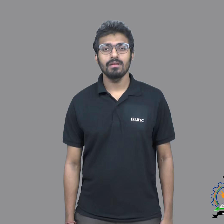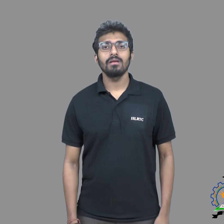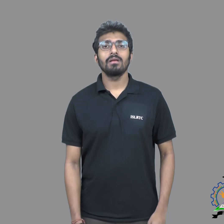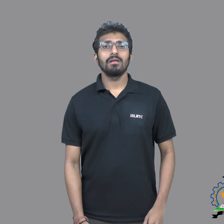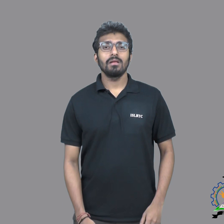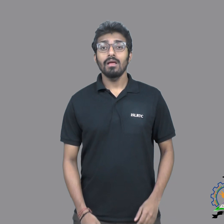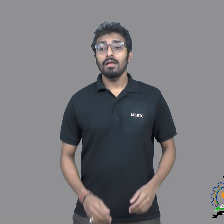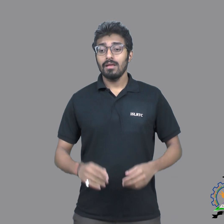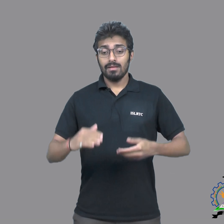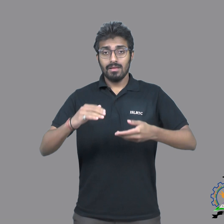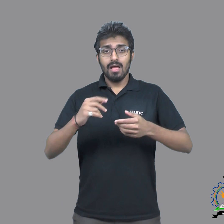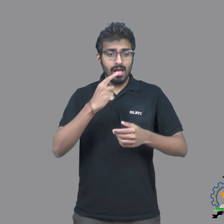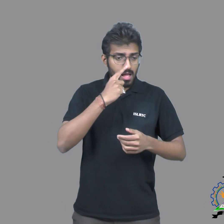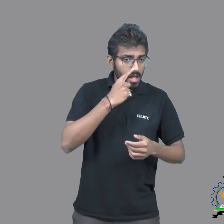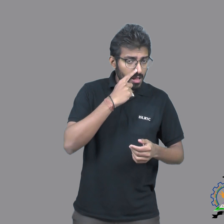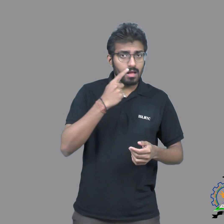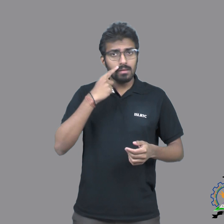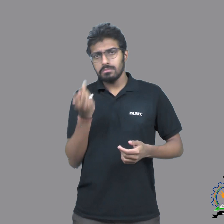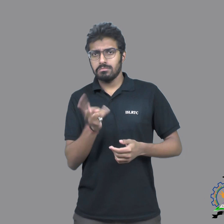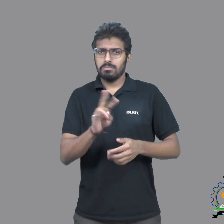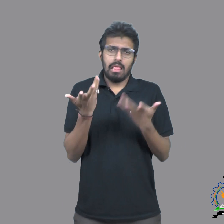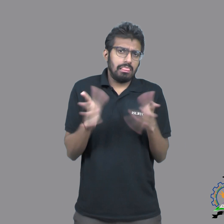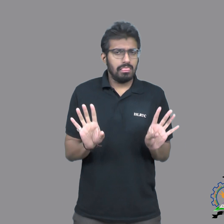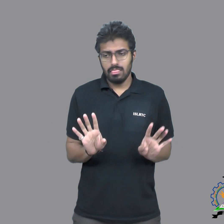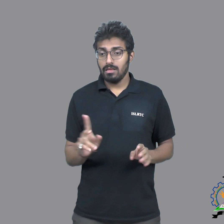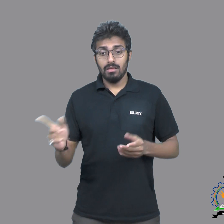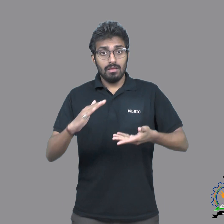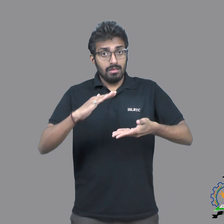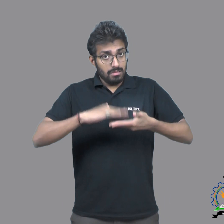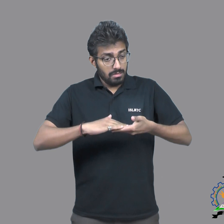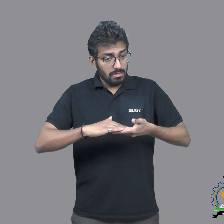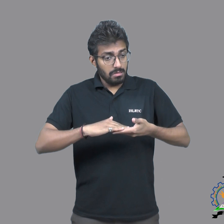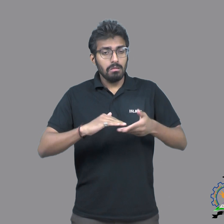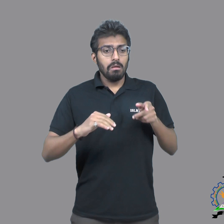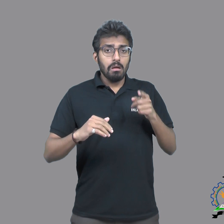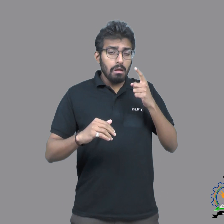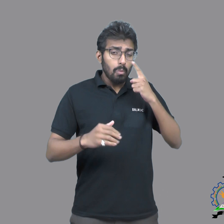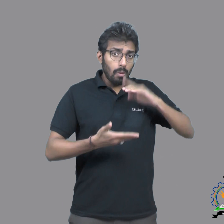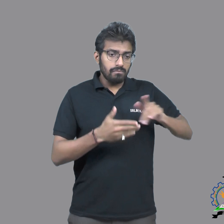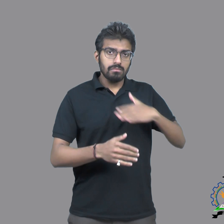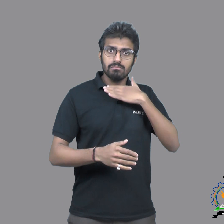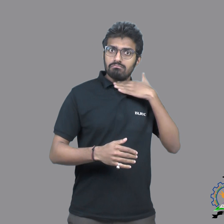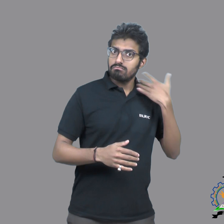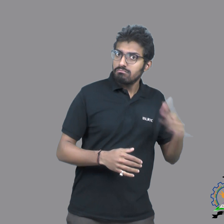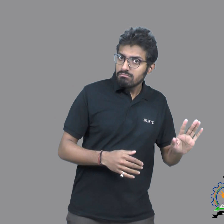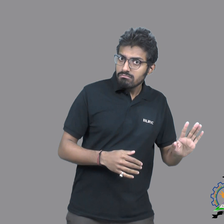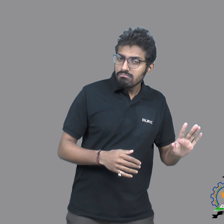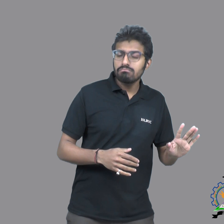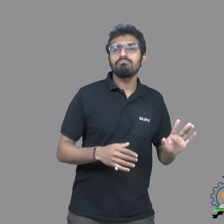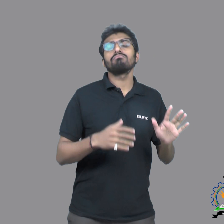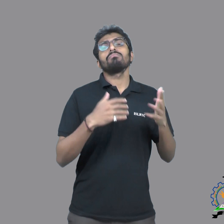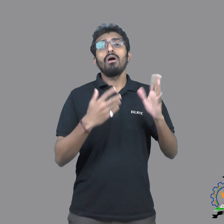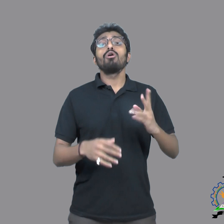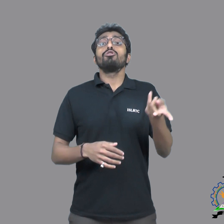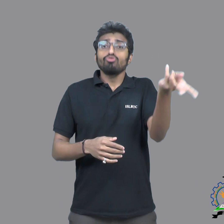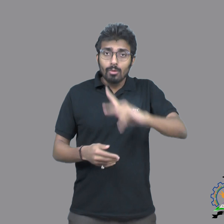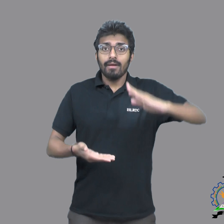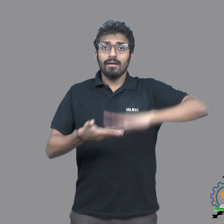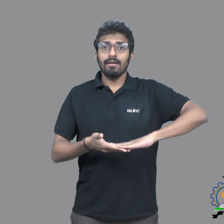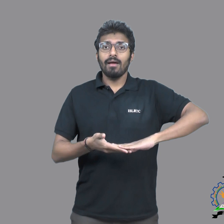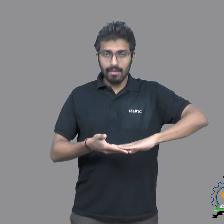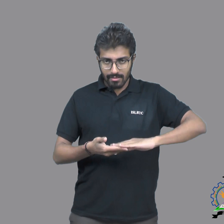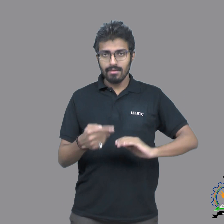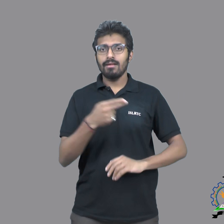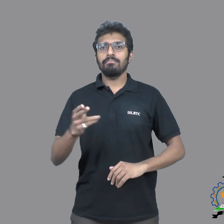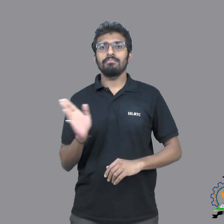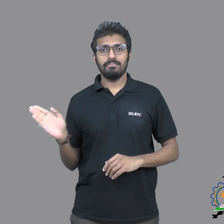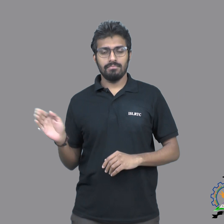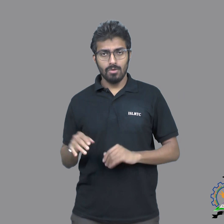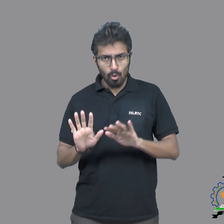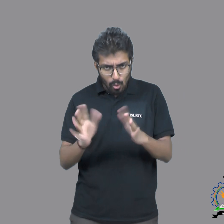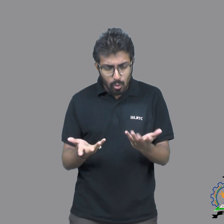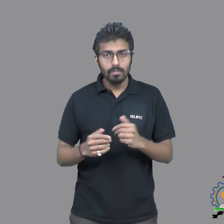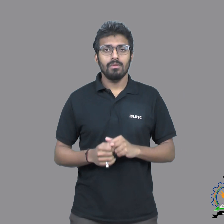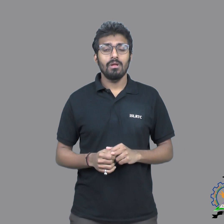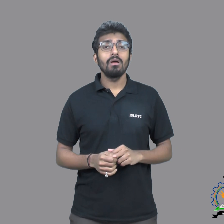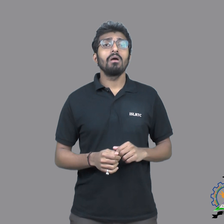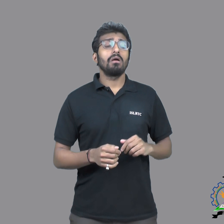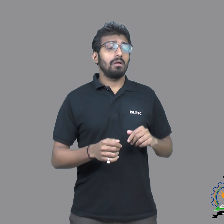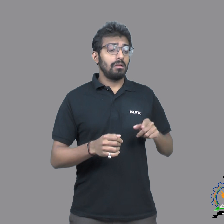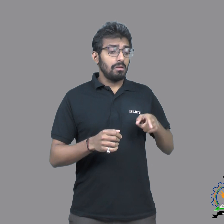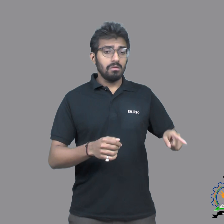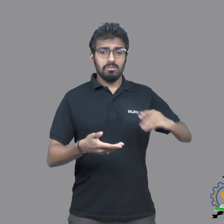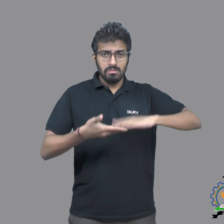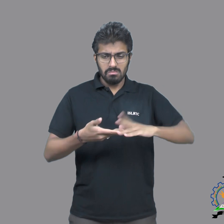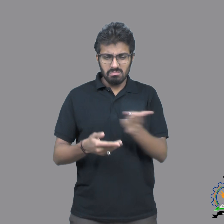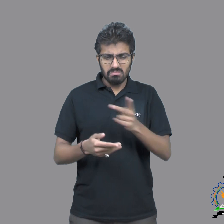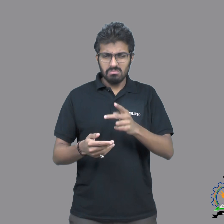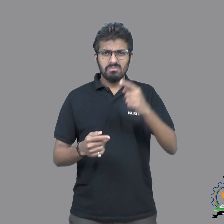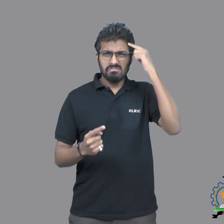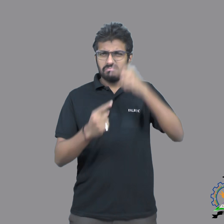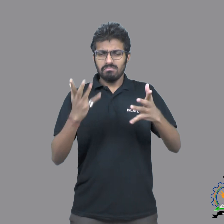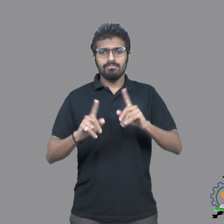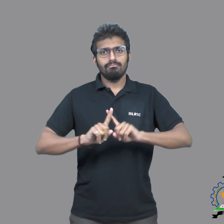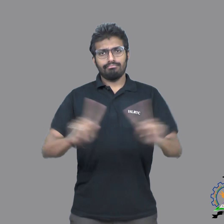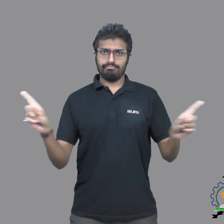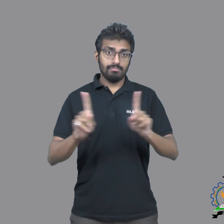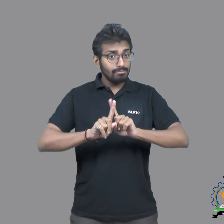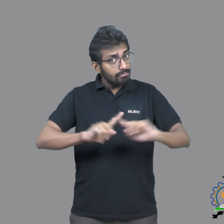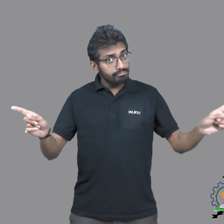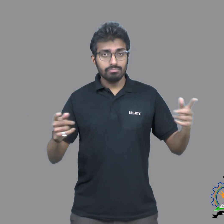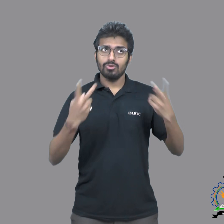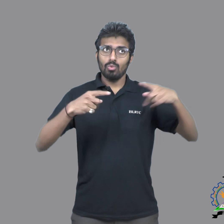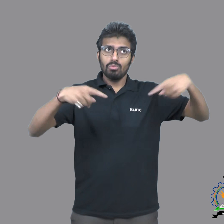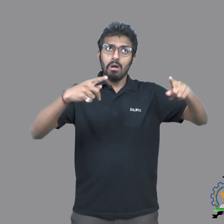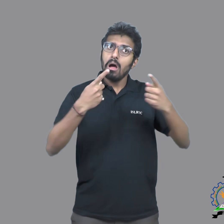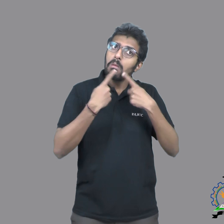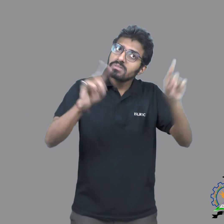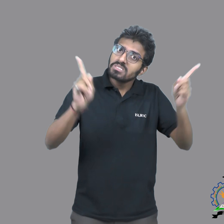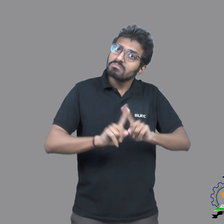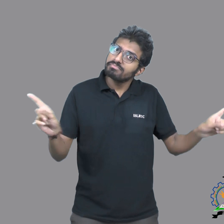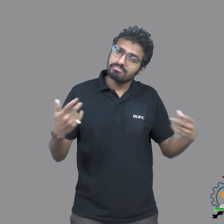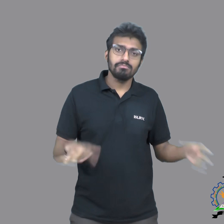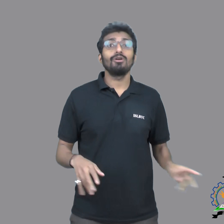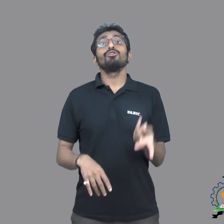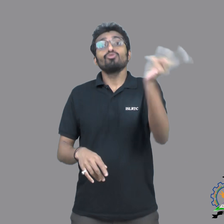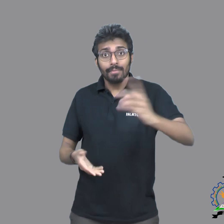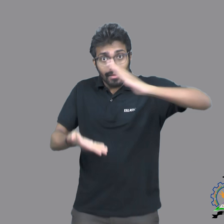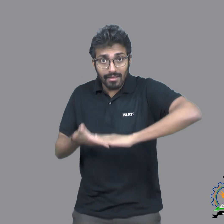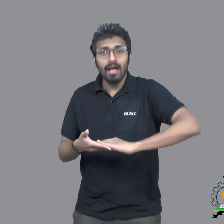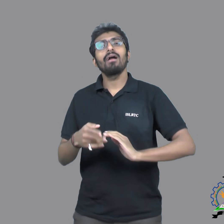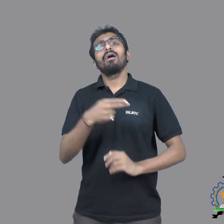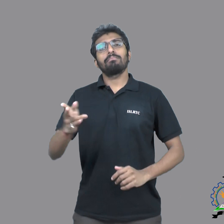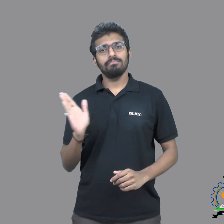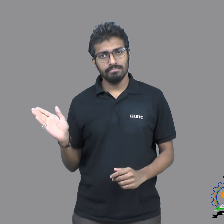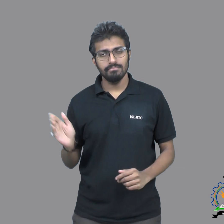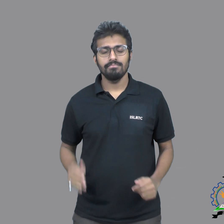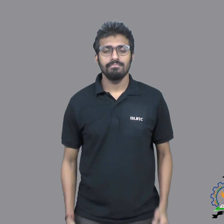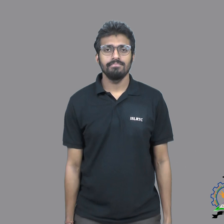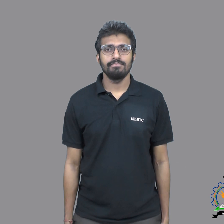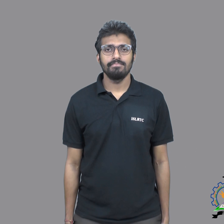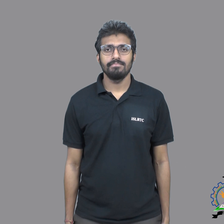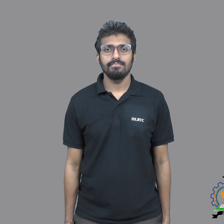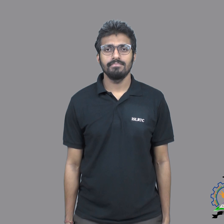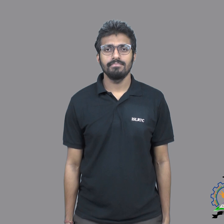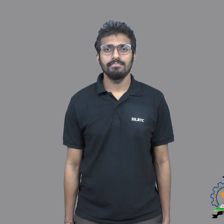Remarry